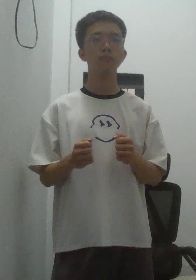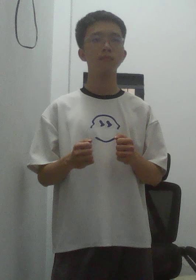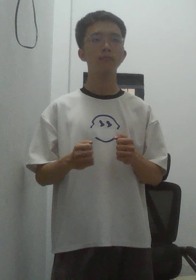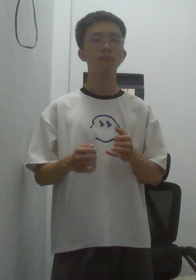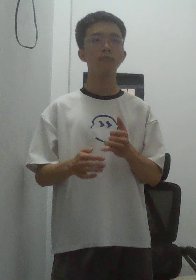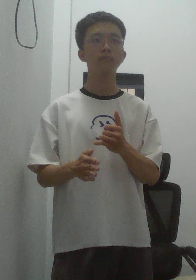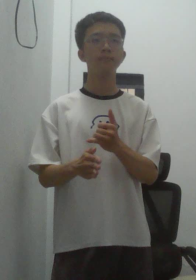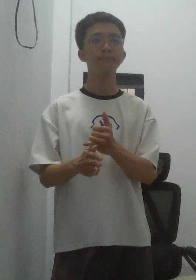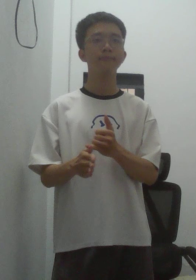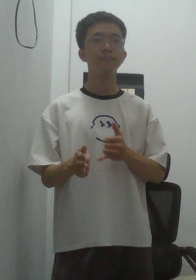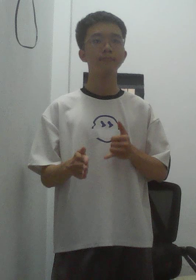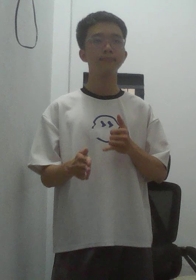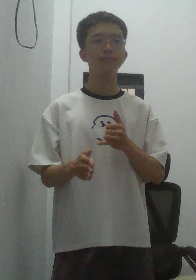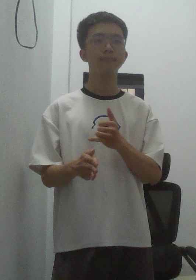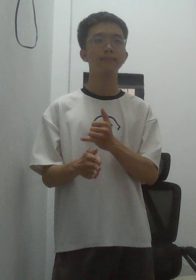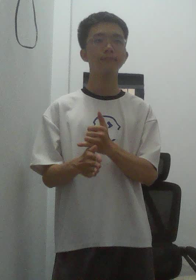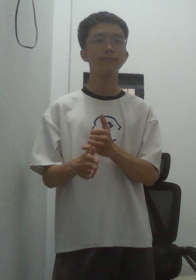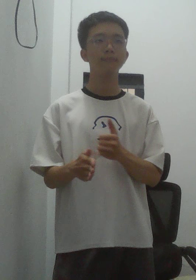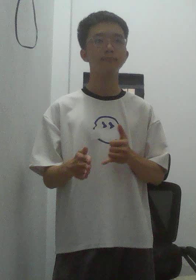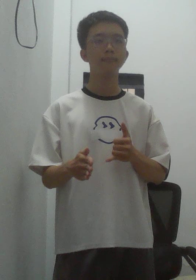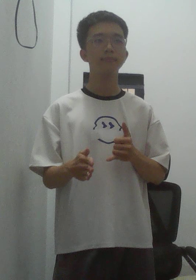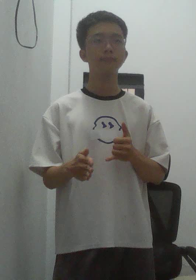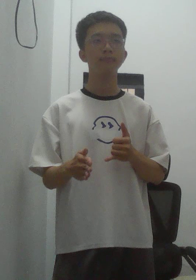cuoi thang